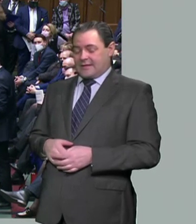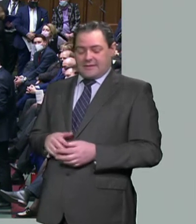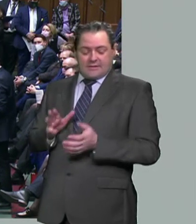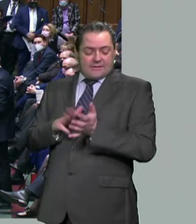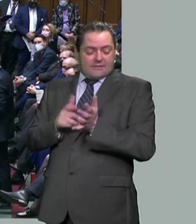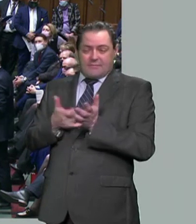More!